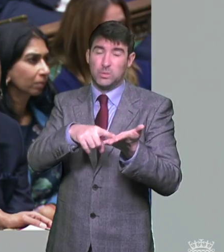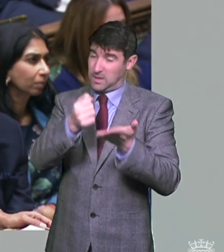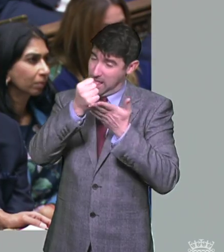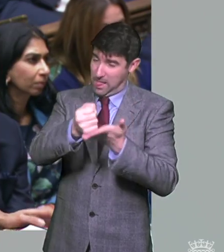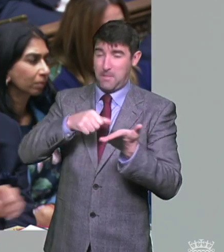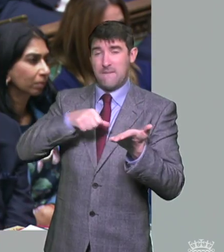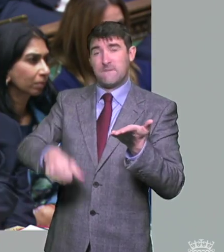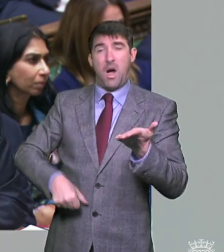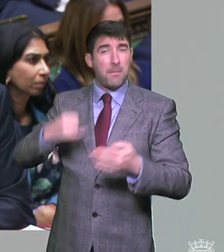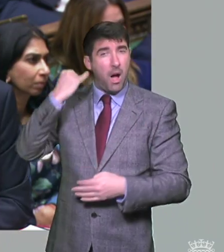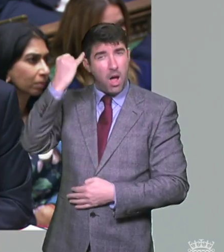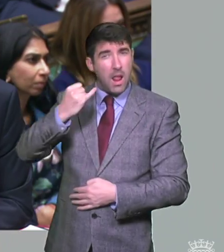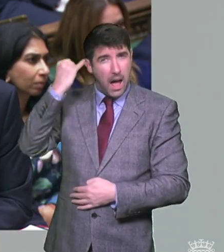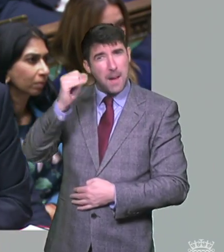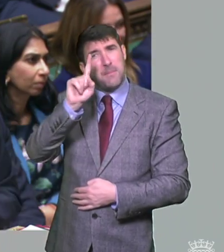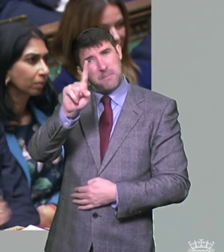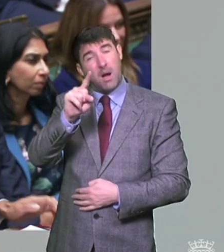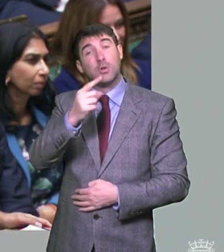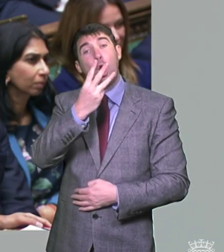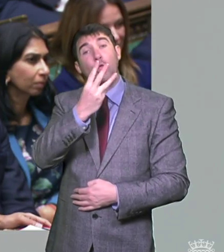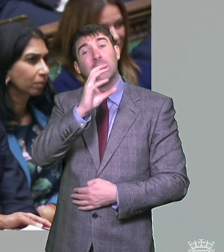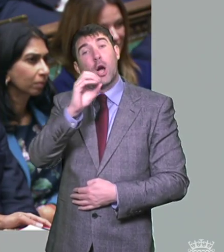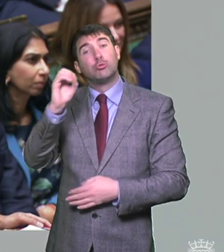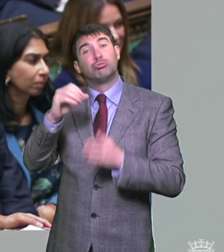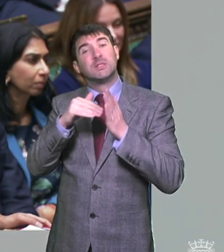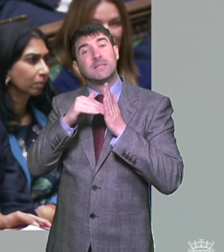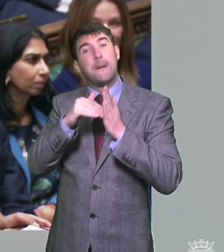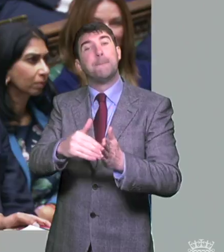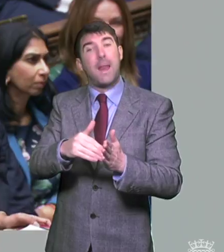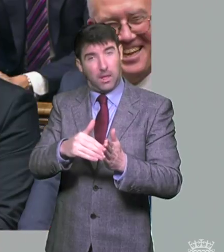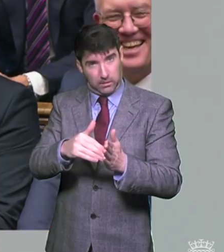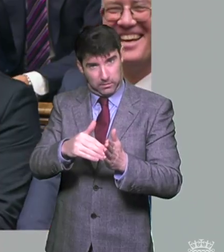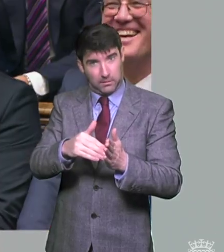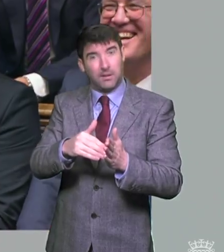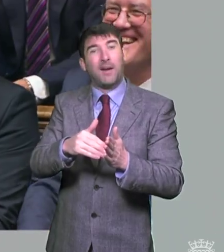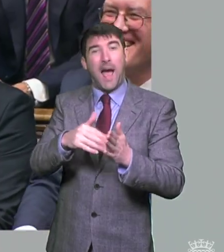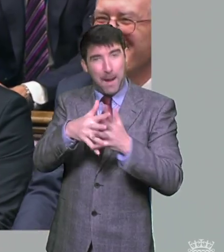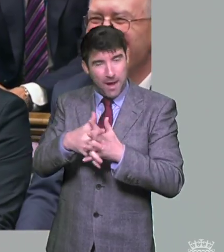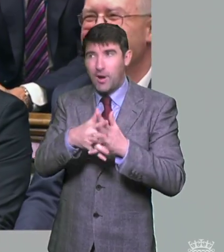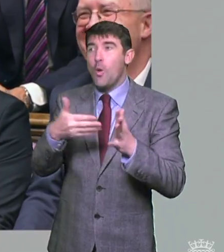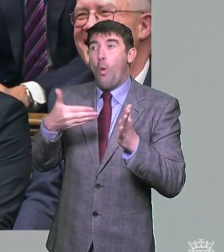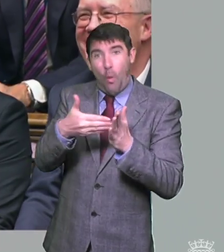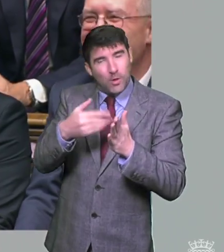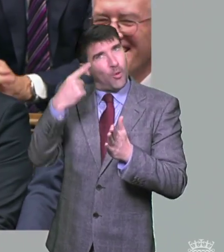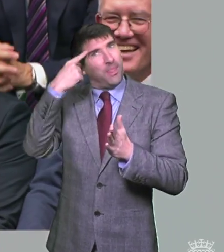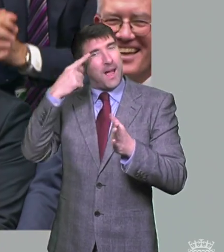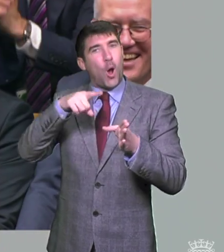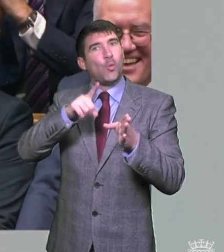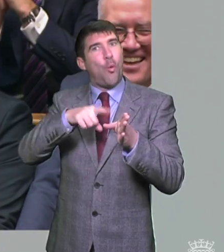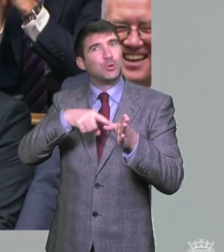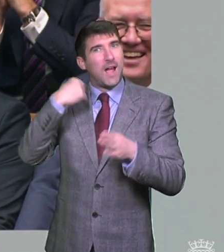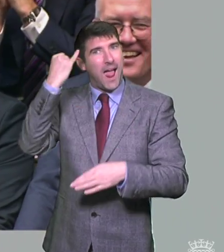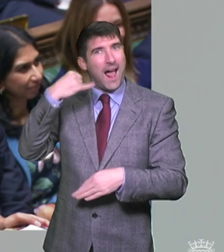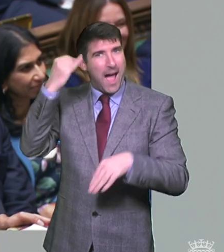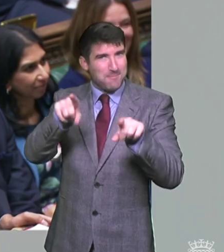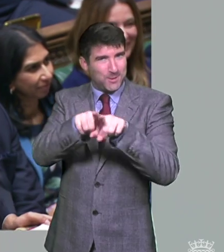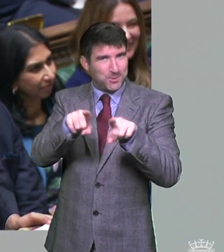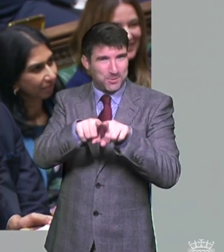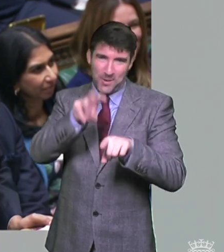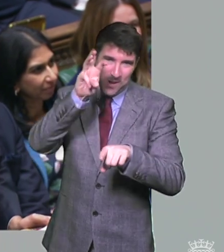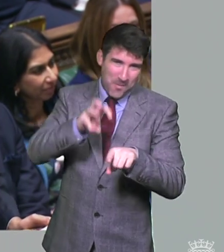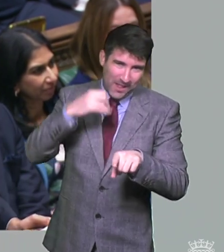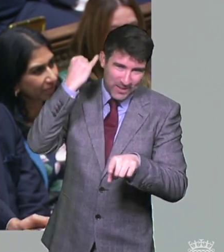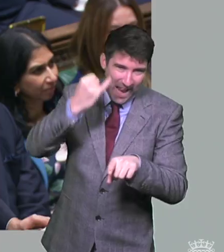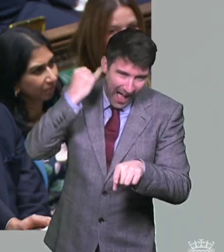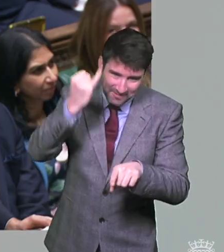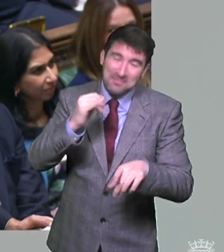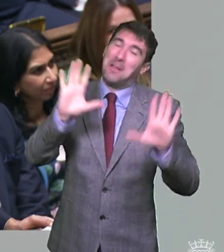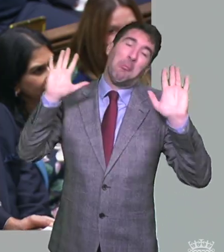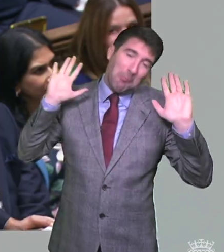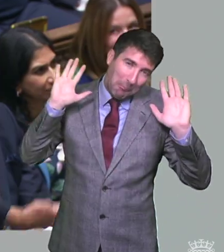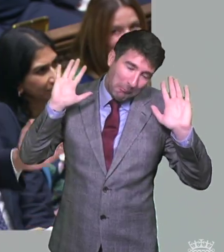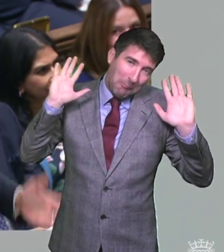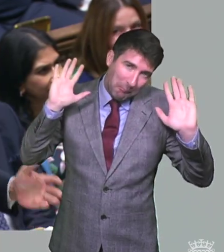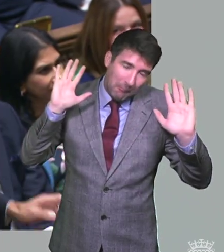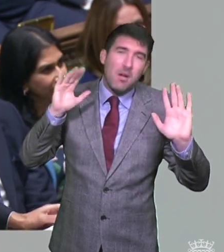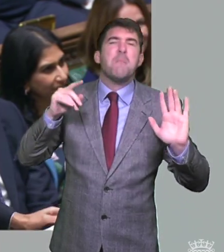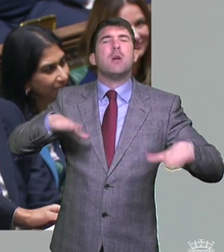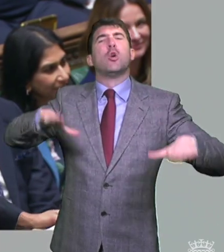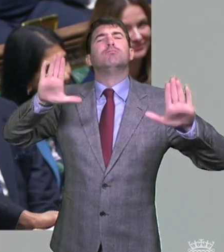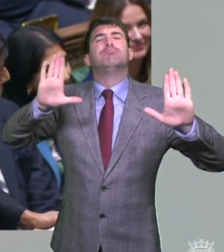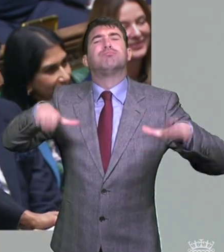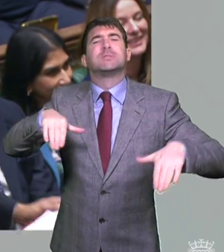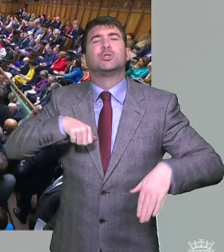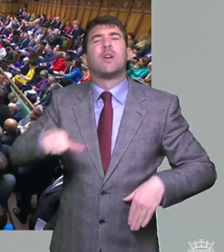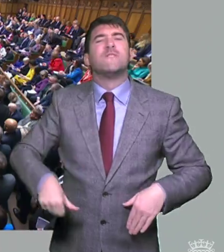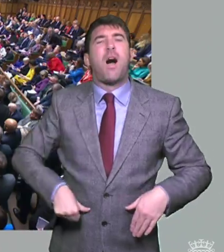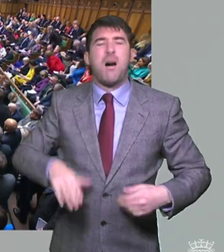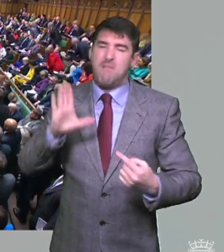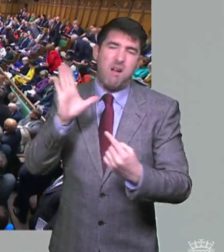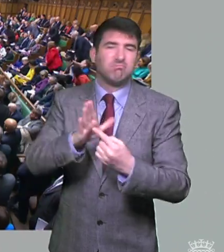I would just encourage the 300 million US consumers to give Yorkshire Swaledale lamb a look-in as well, but if my honourable Friend and I disagree on that, I know that we are united on the fact that we will unequivocally back British farming and British farmers.